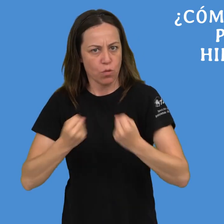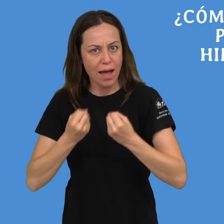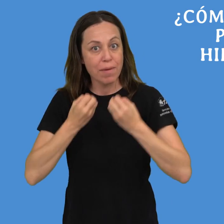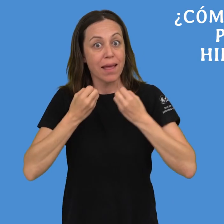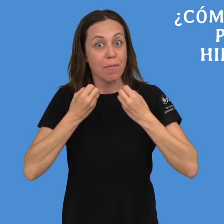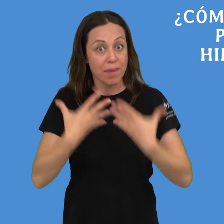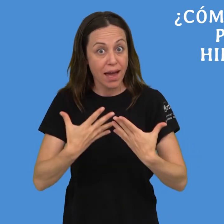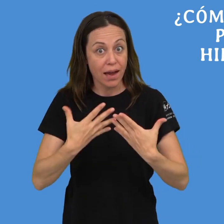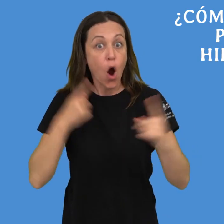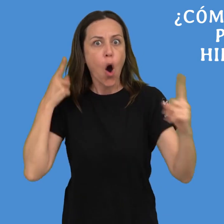bien